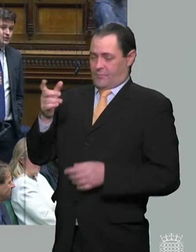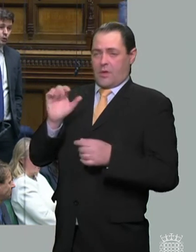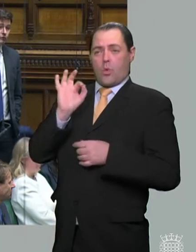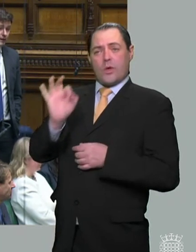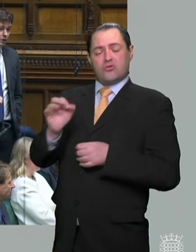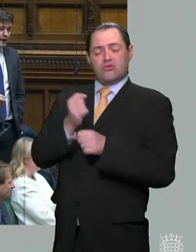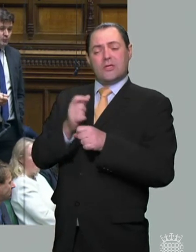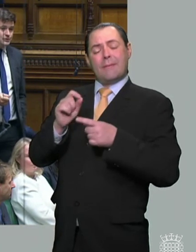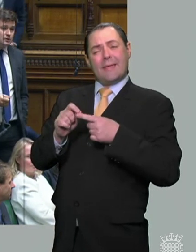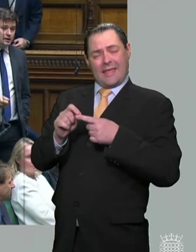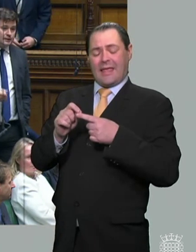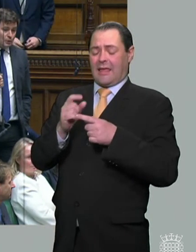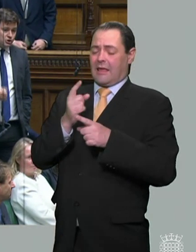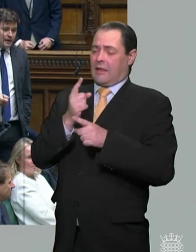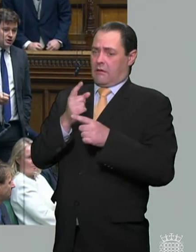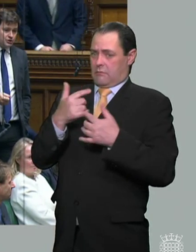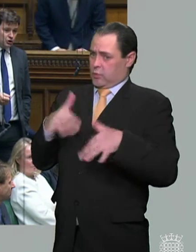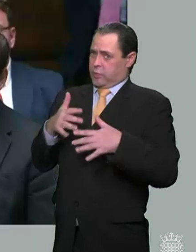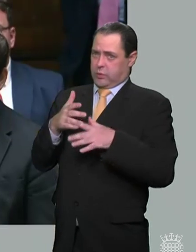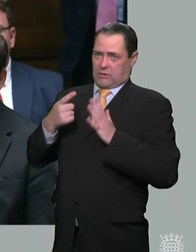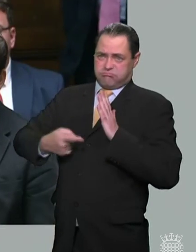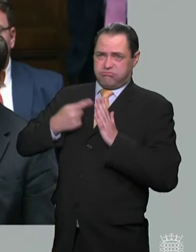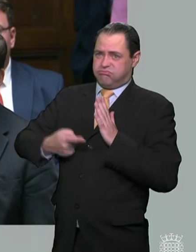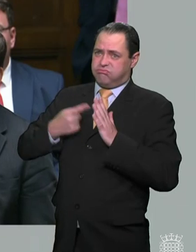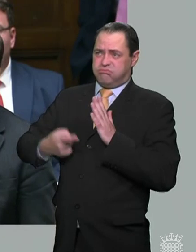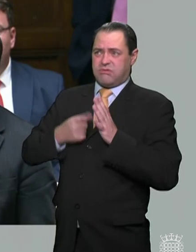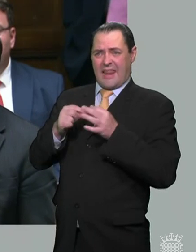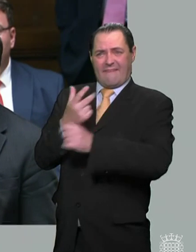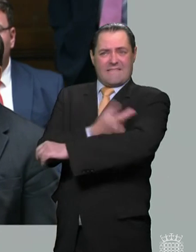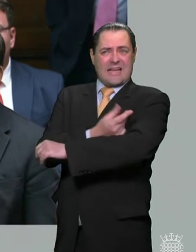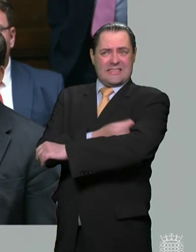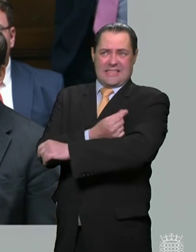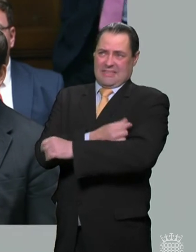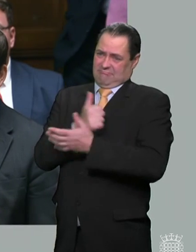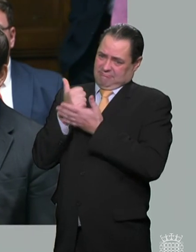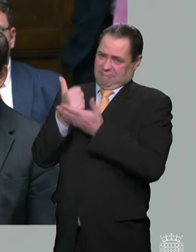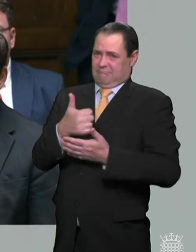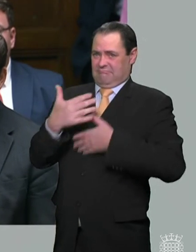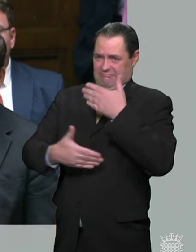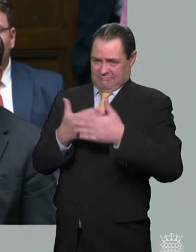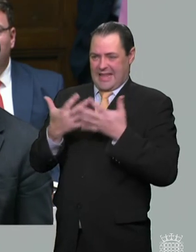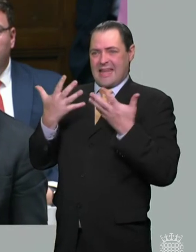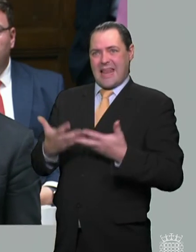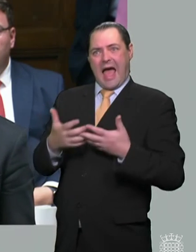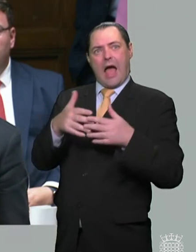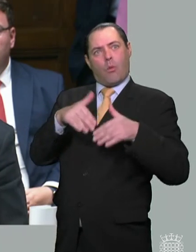They have had to work very long hours in the most challenging circumstances, and now they are having to deal with a huge covid backlog.